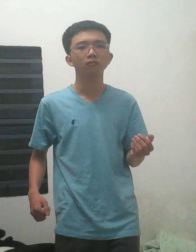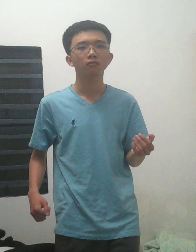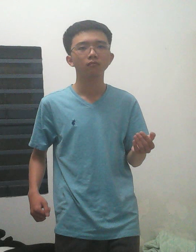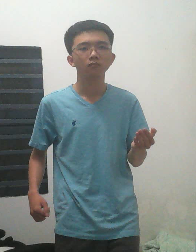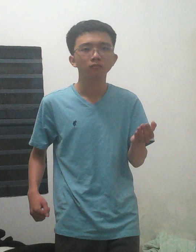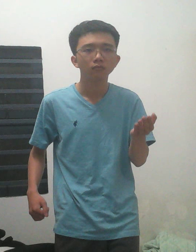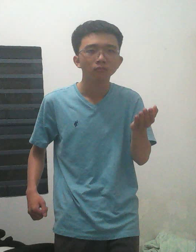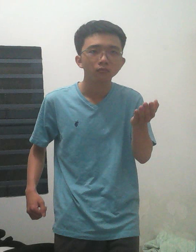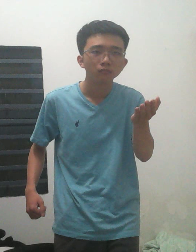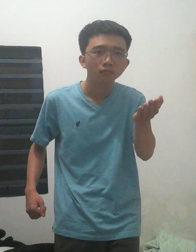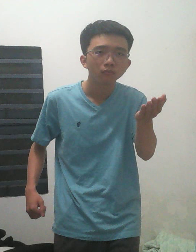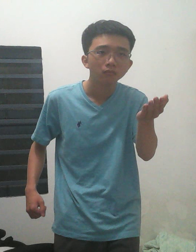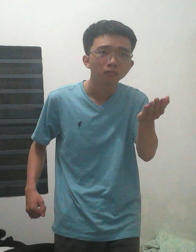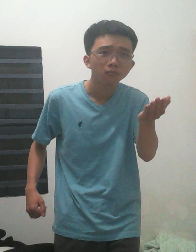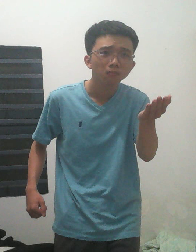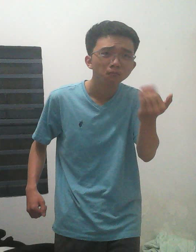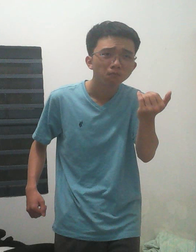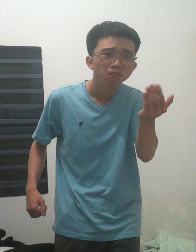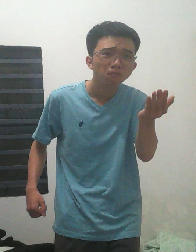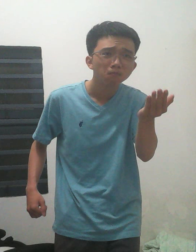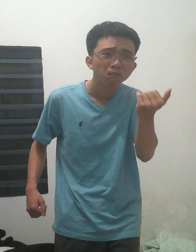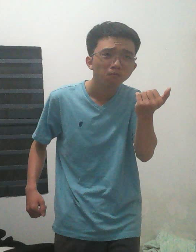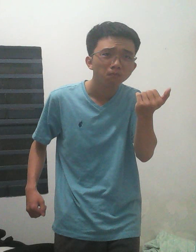yeu cau